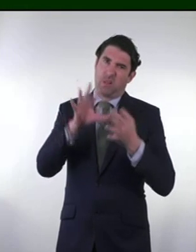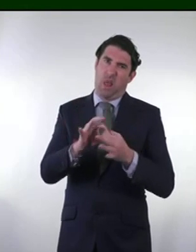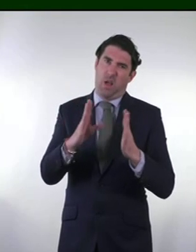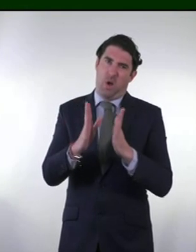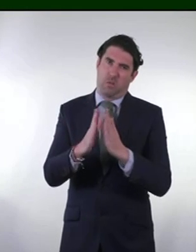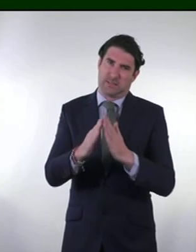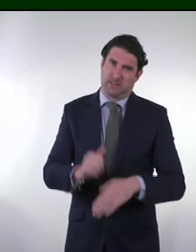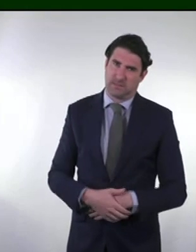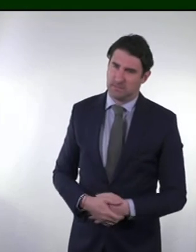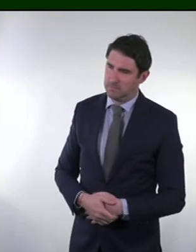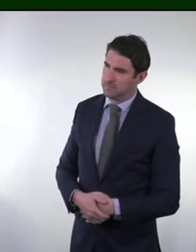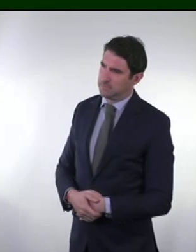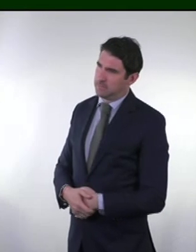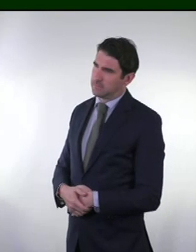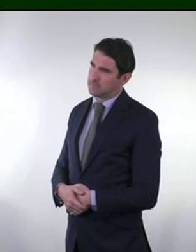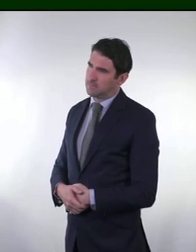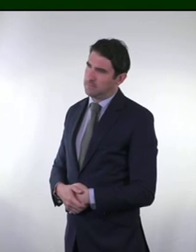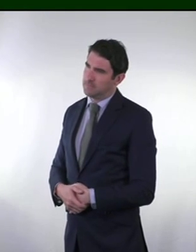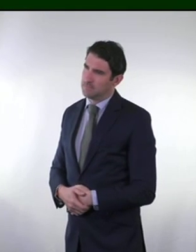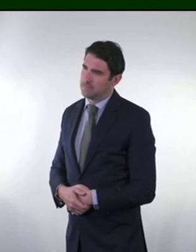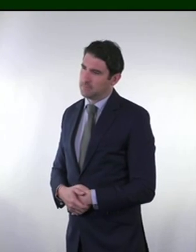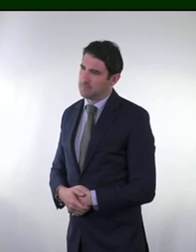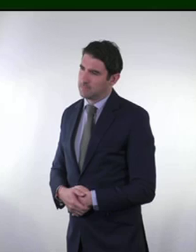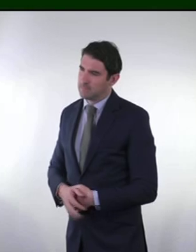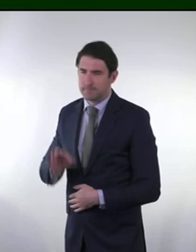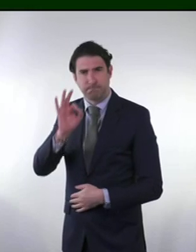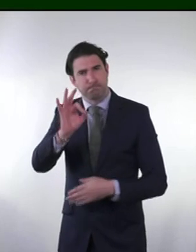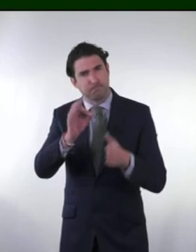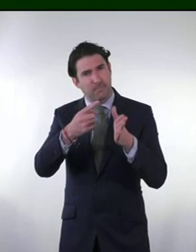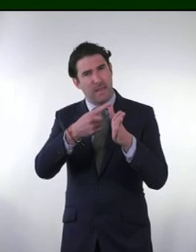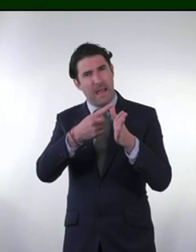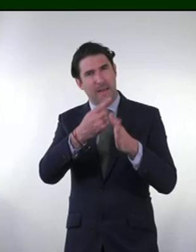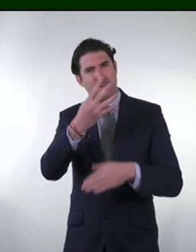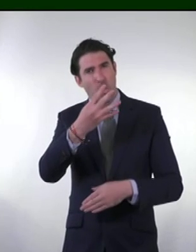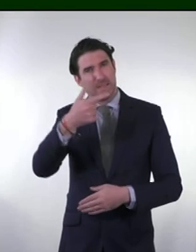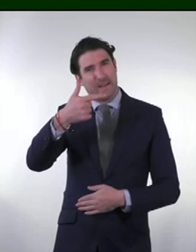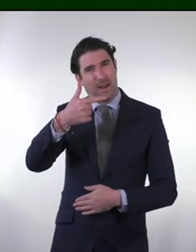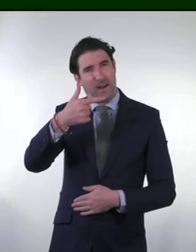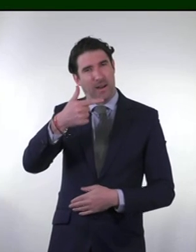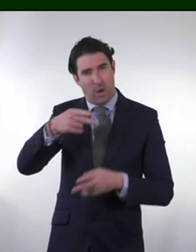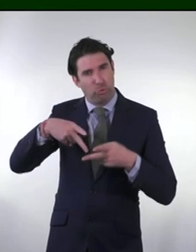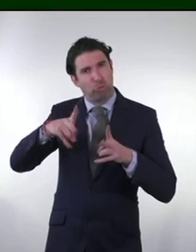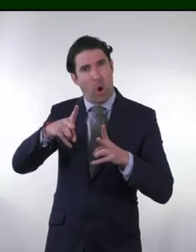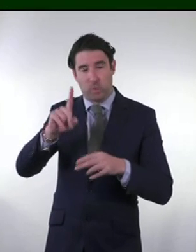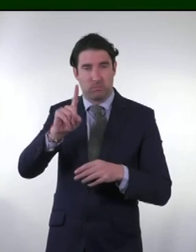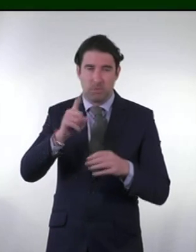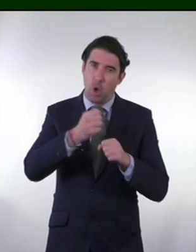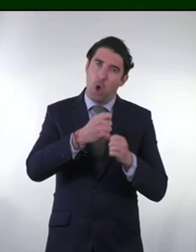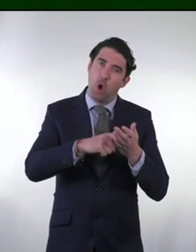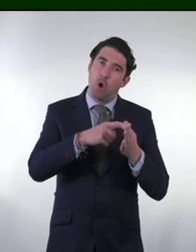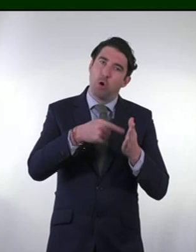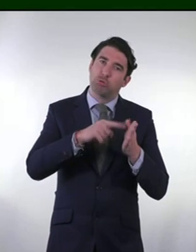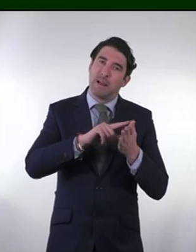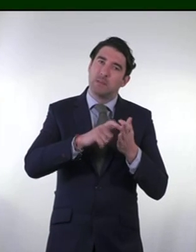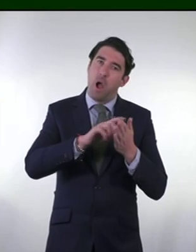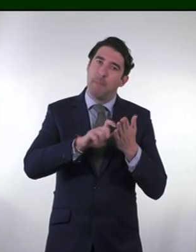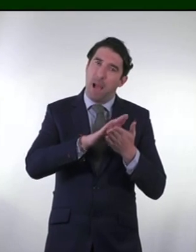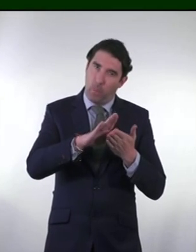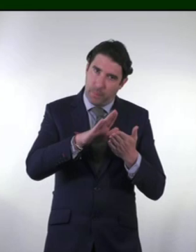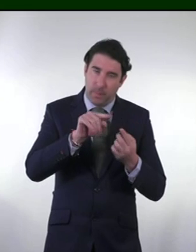The A47 Acle Straight is the main road—in fact the only road—that links Great Yarmouth to the great city of Norwich.